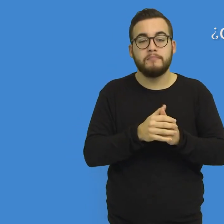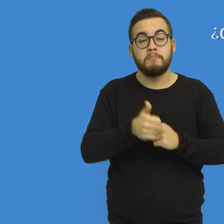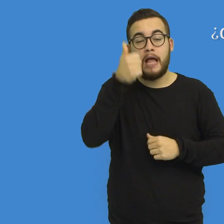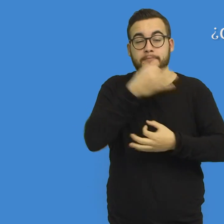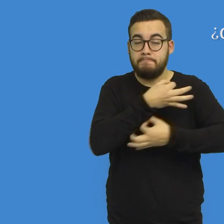más cantidad